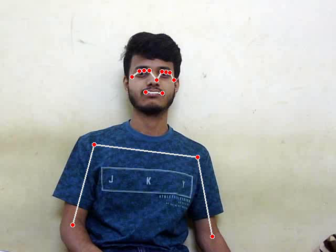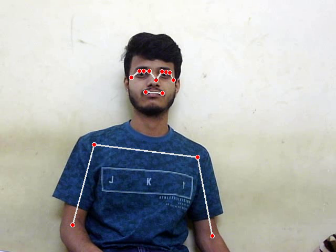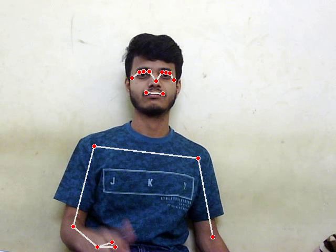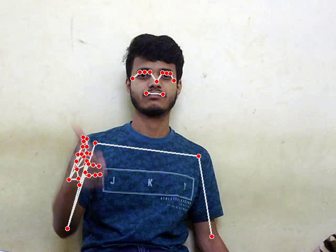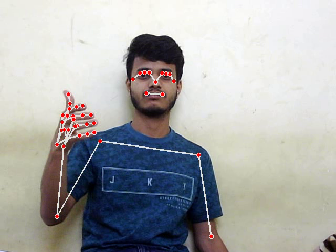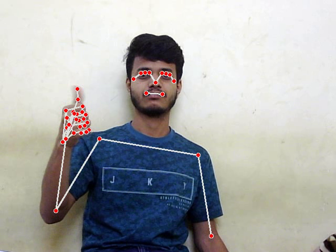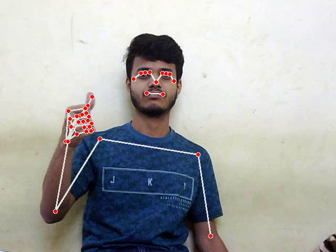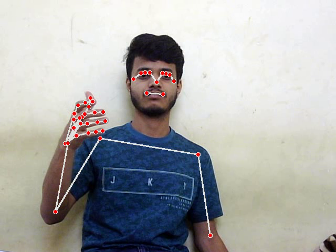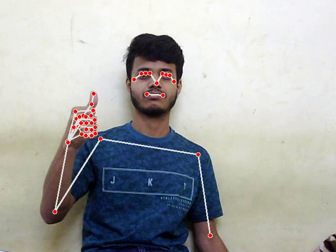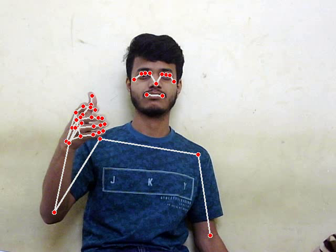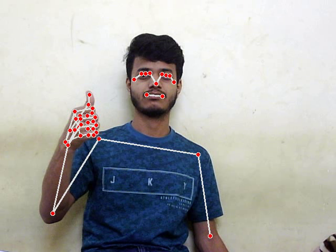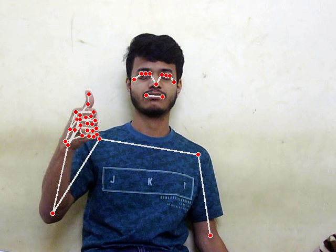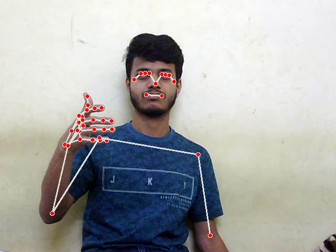milk